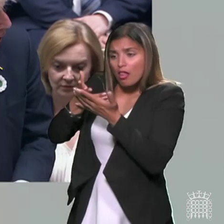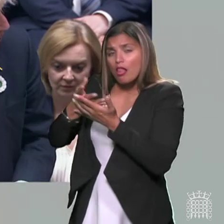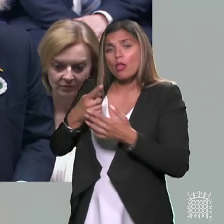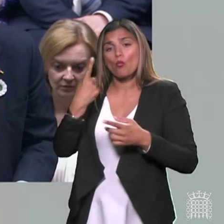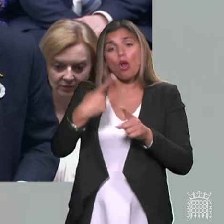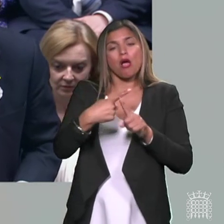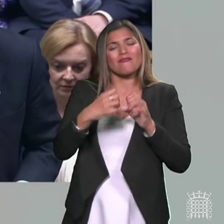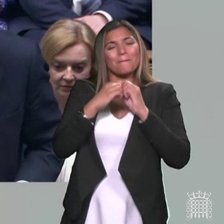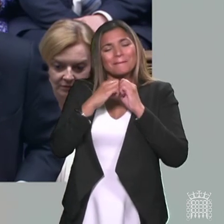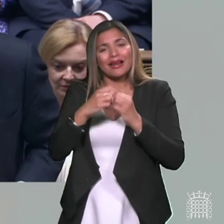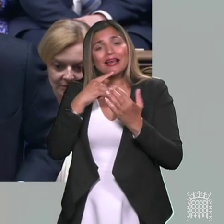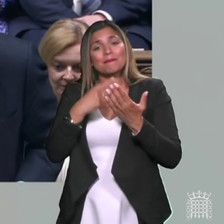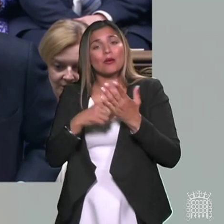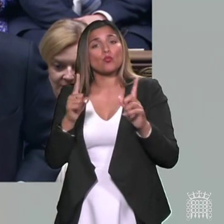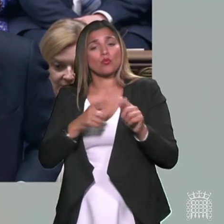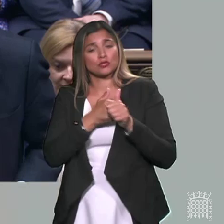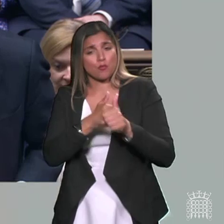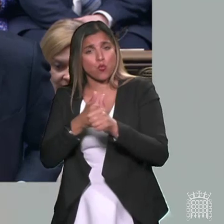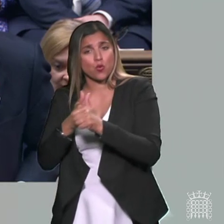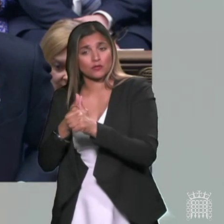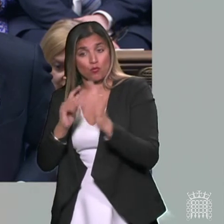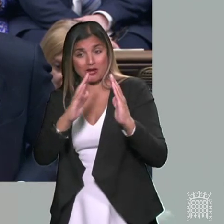We will come out very strongly the other side.